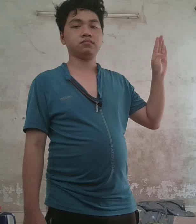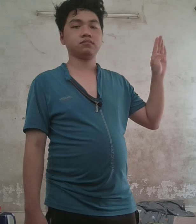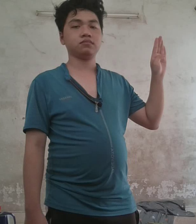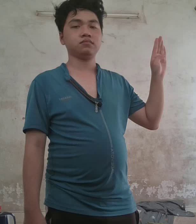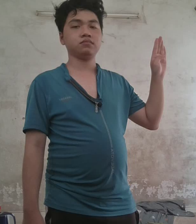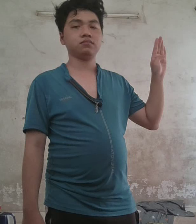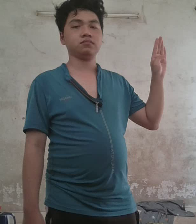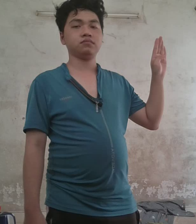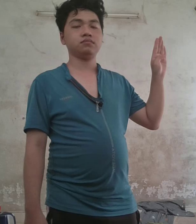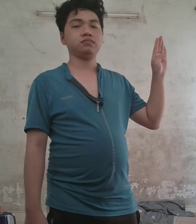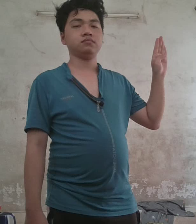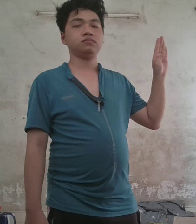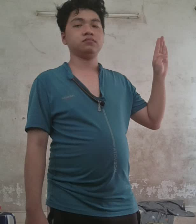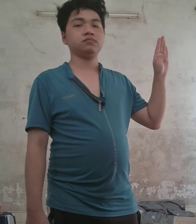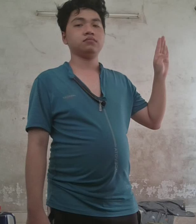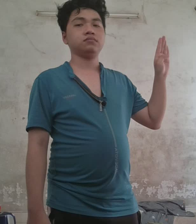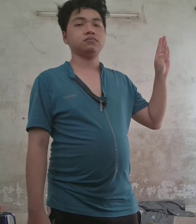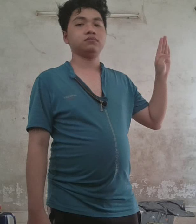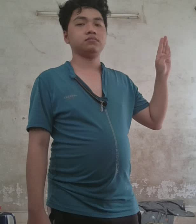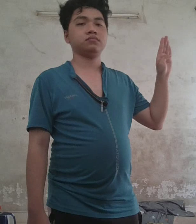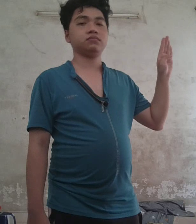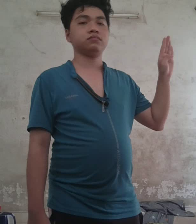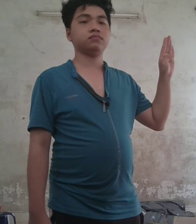b